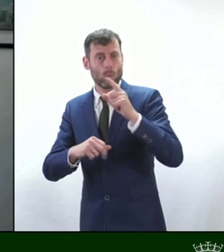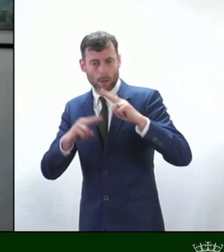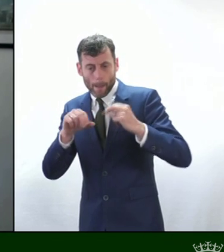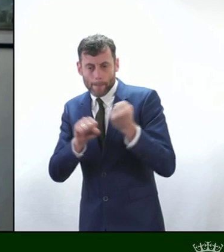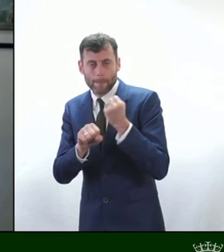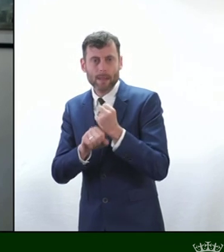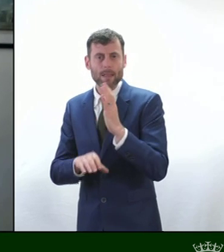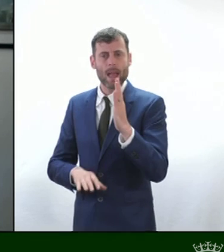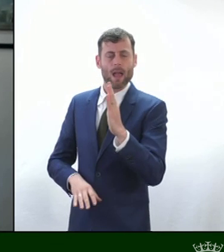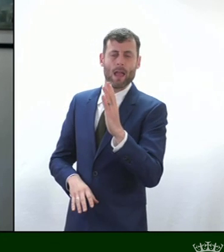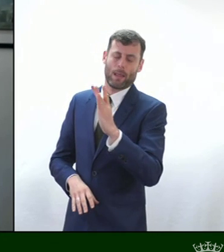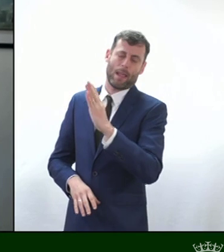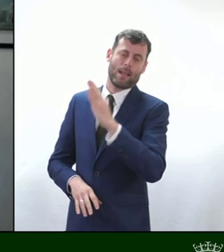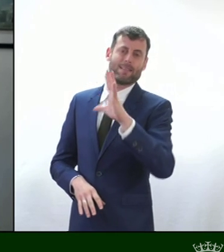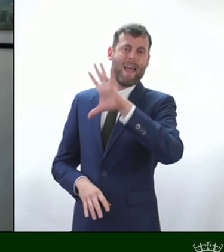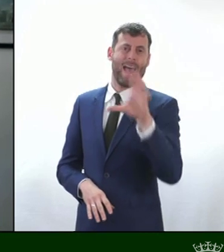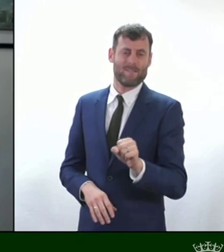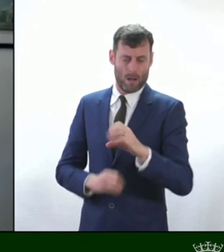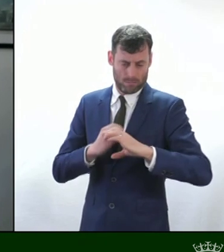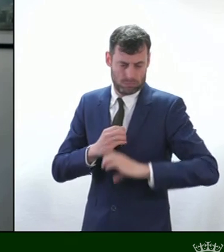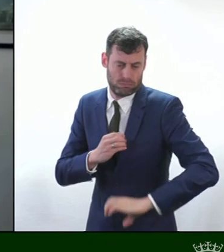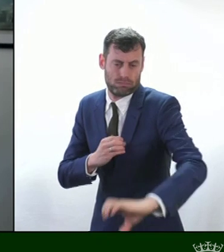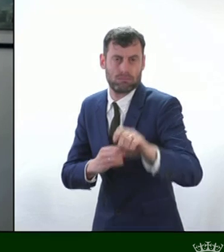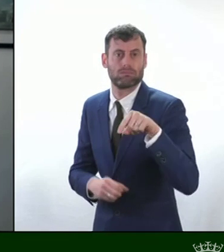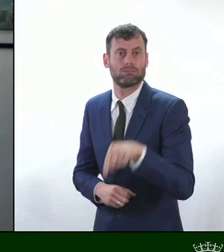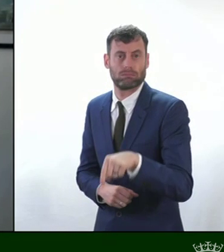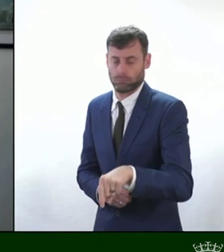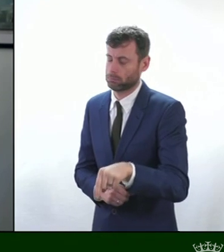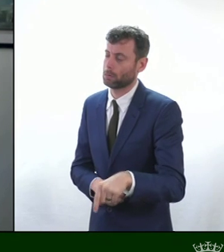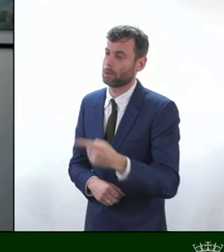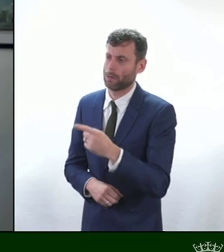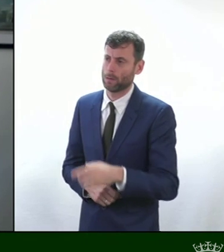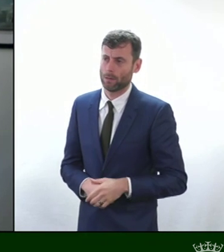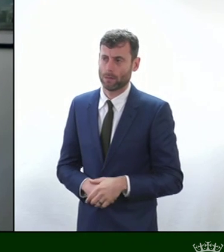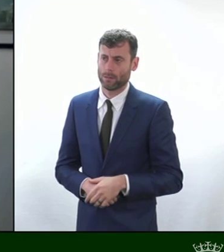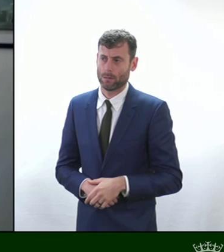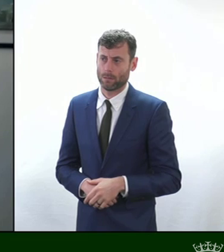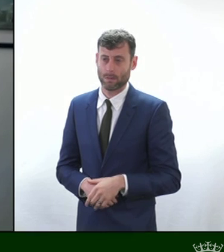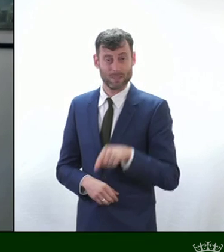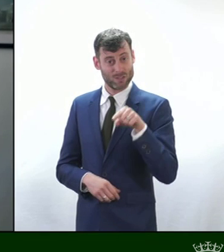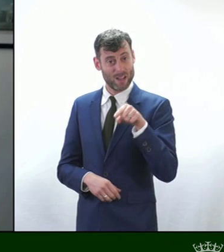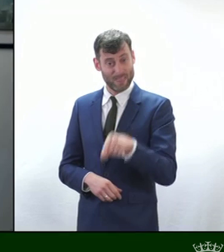This is a climate catastrophe that will produce emissions equivalent to all the UK’s annual flights.